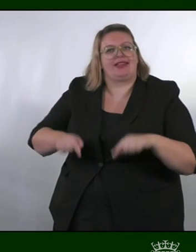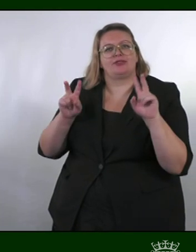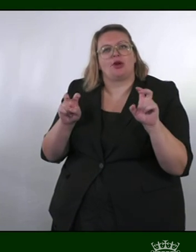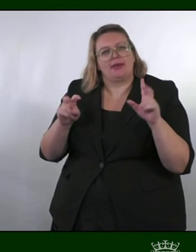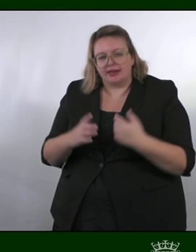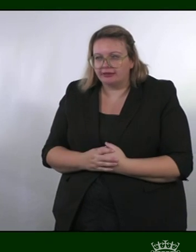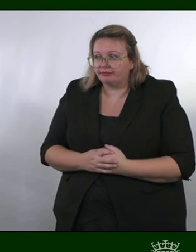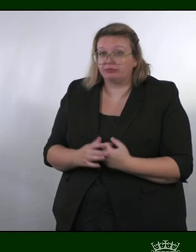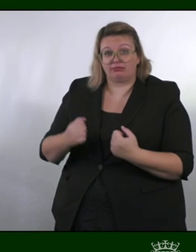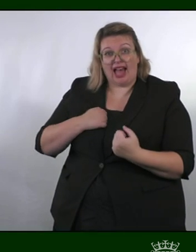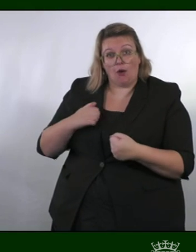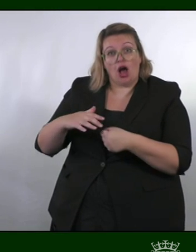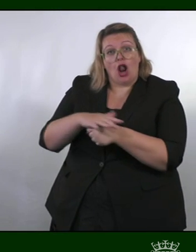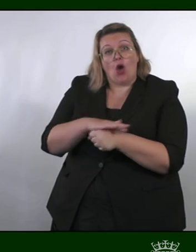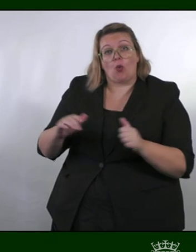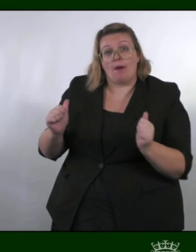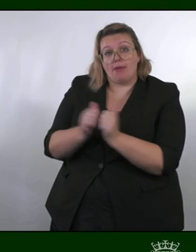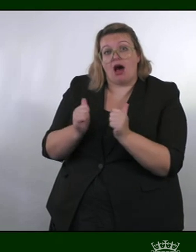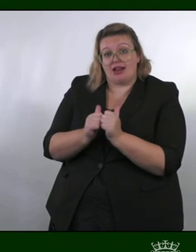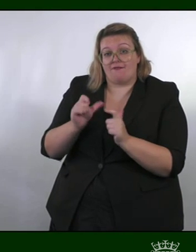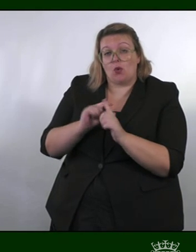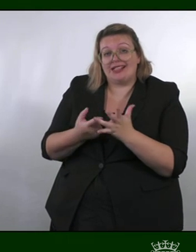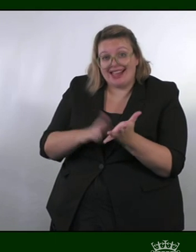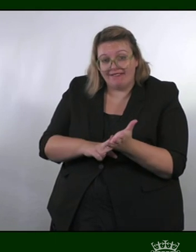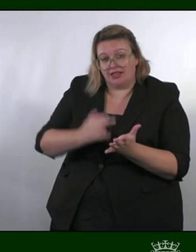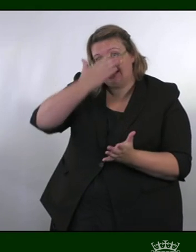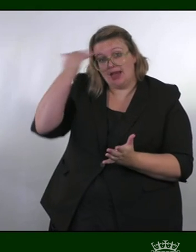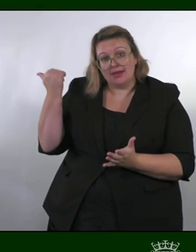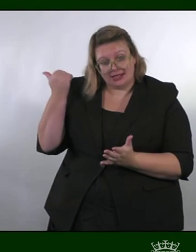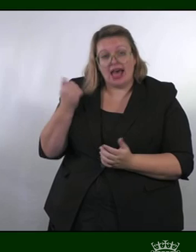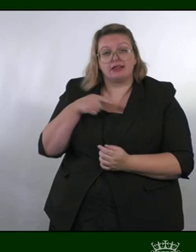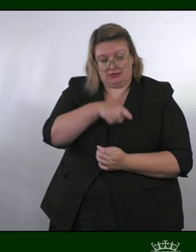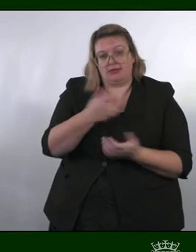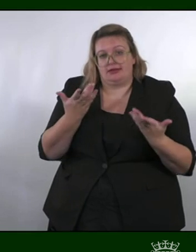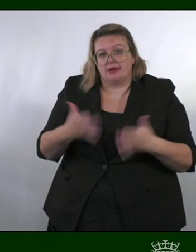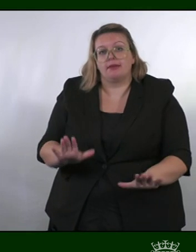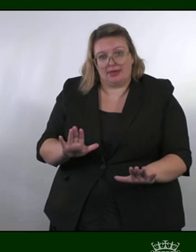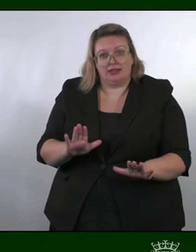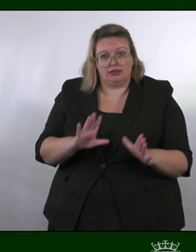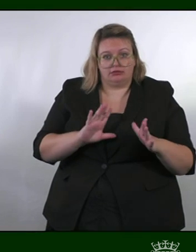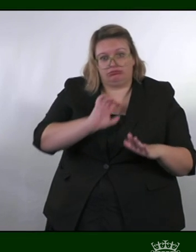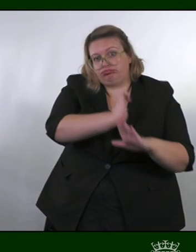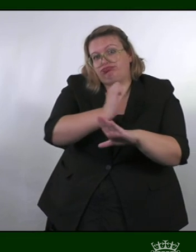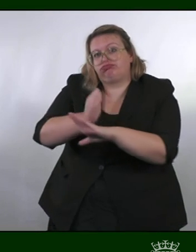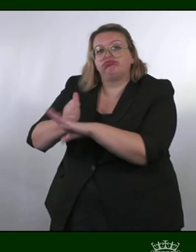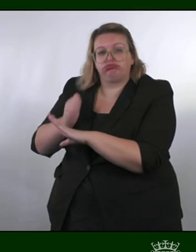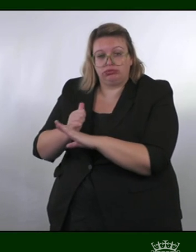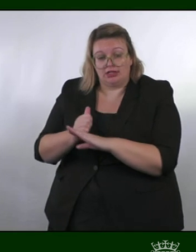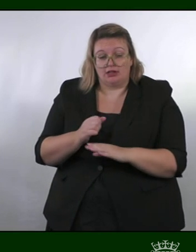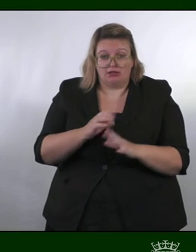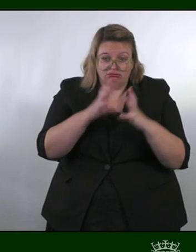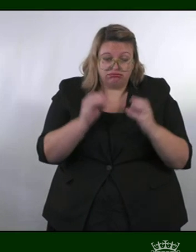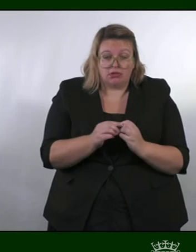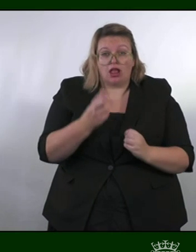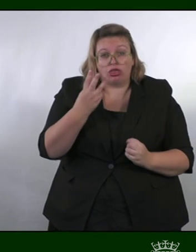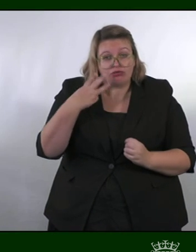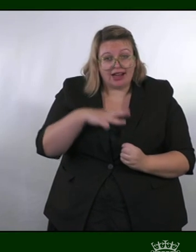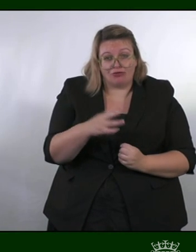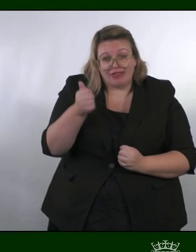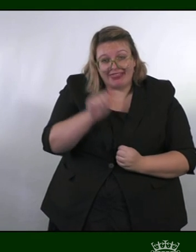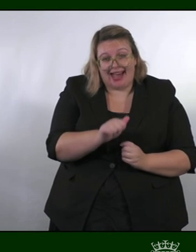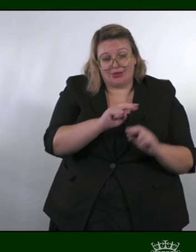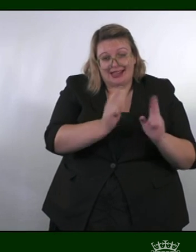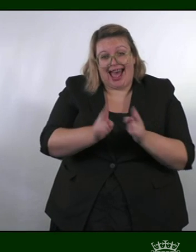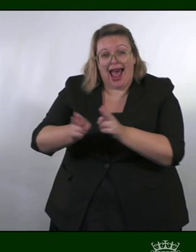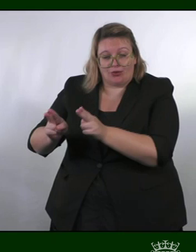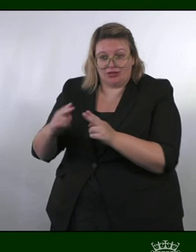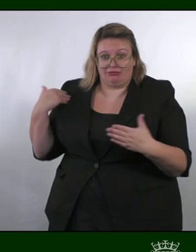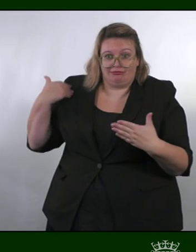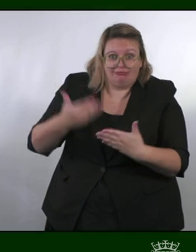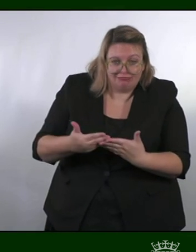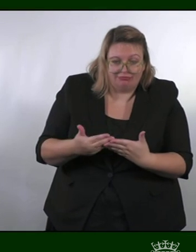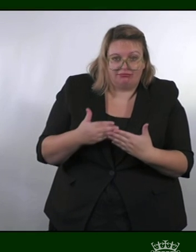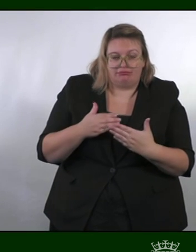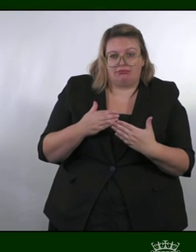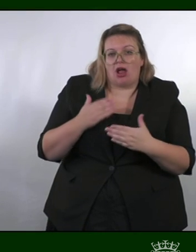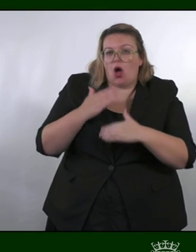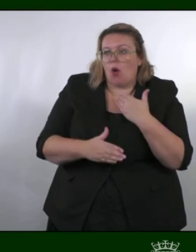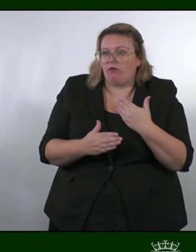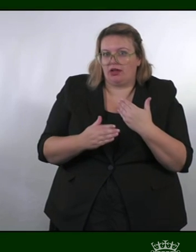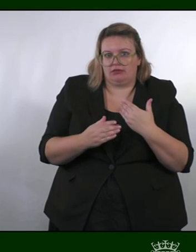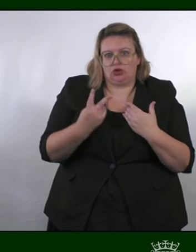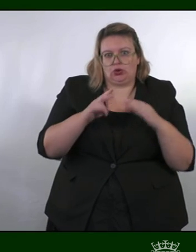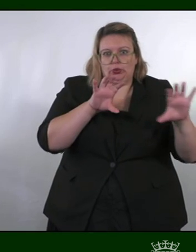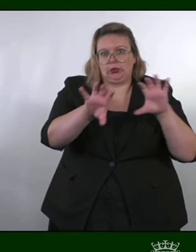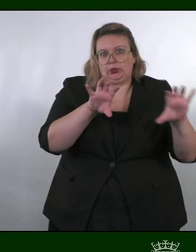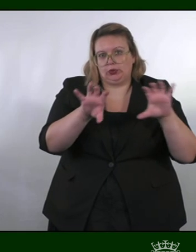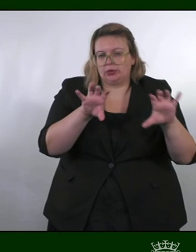Our local delivery partner in Devon and Somerset has provided connectivity of the kind that he describes to 300,000 premises across those two counties.